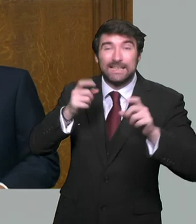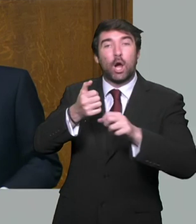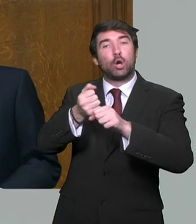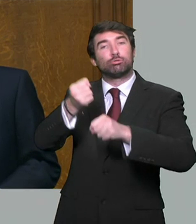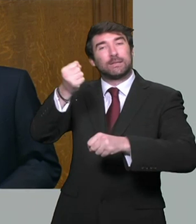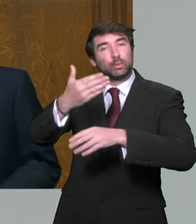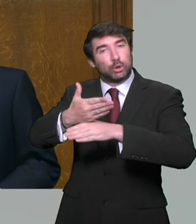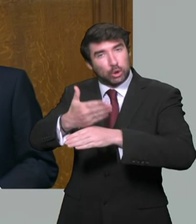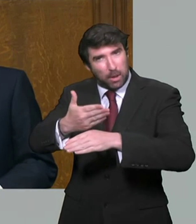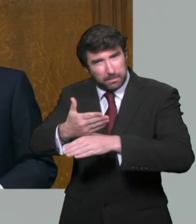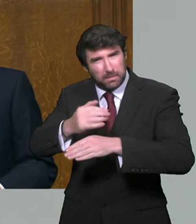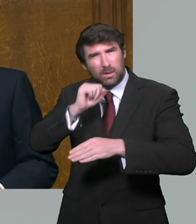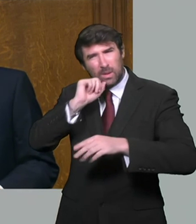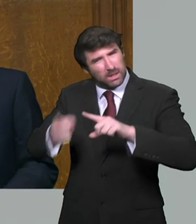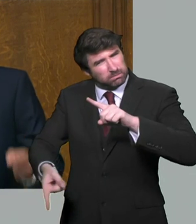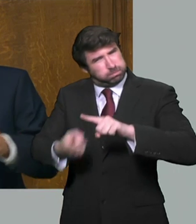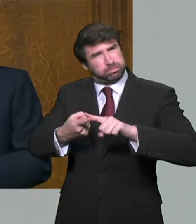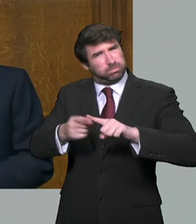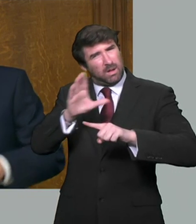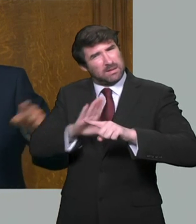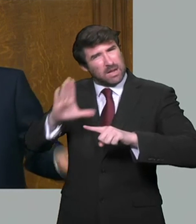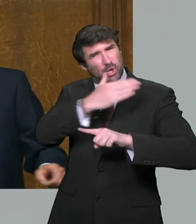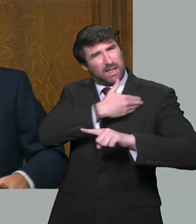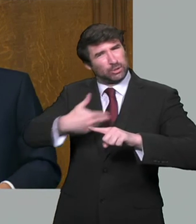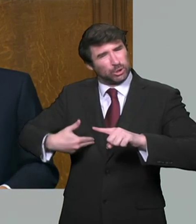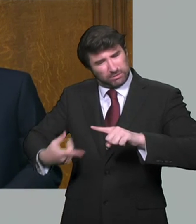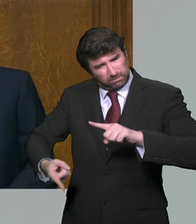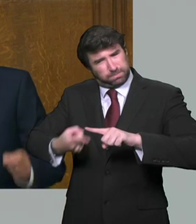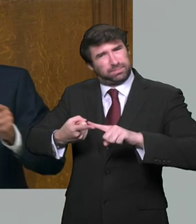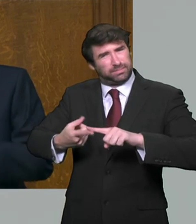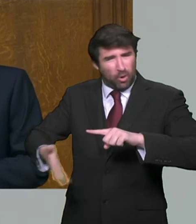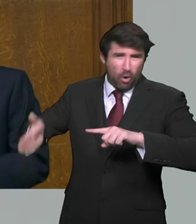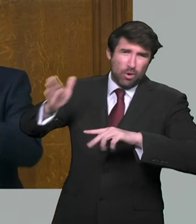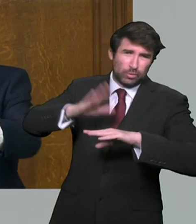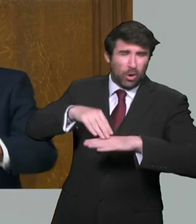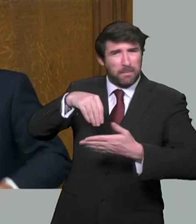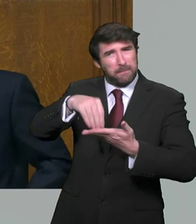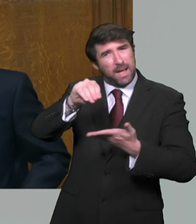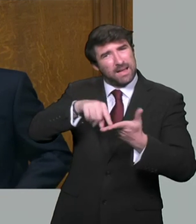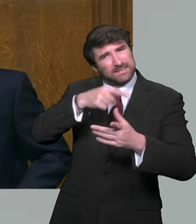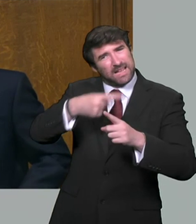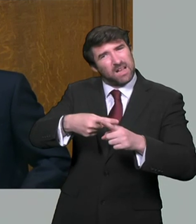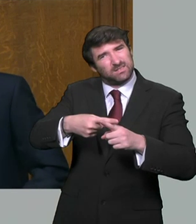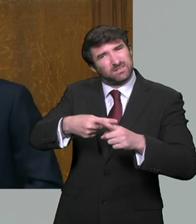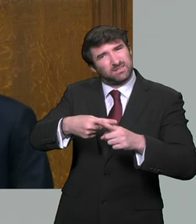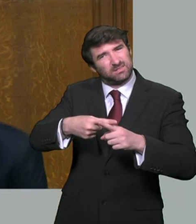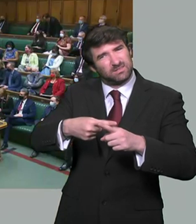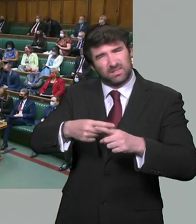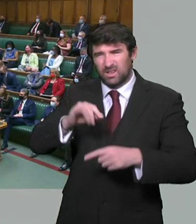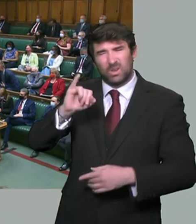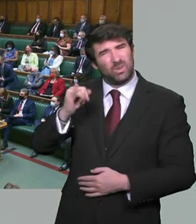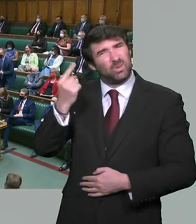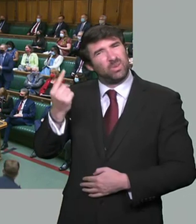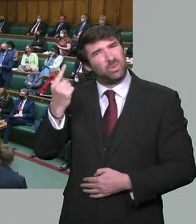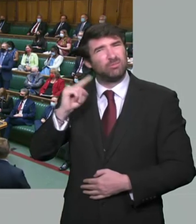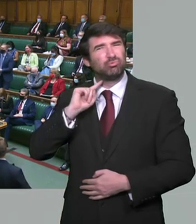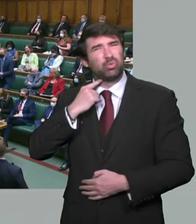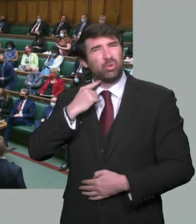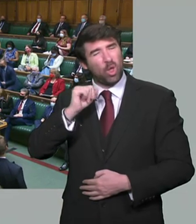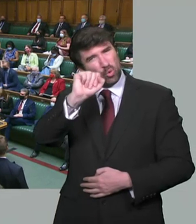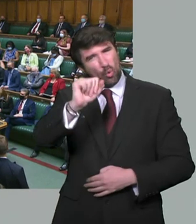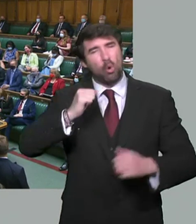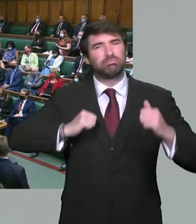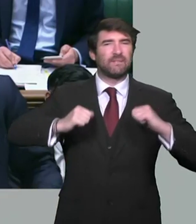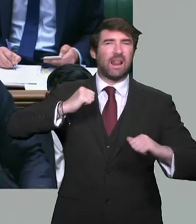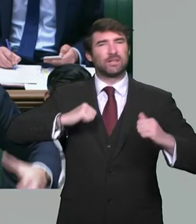Is this not yet another example of the Conservative party asking those on lower incomes to pay more so that his privileged friends have to pay less?